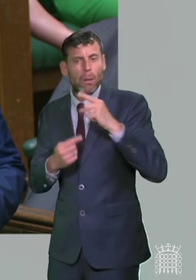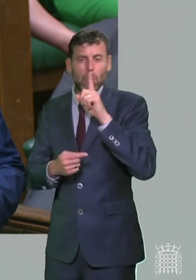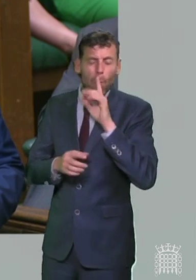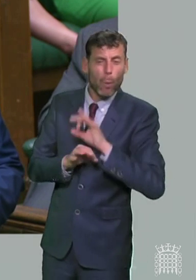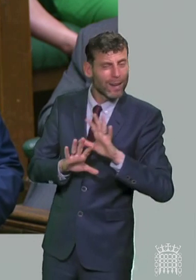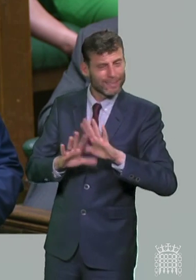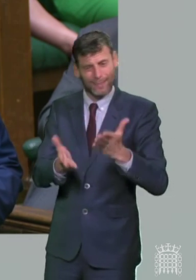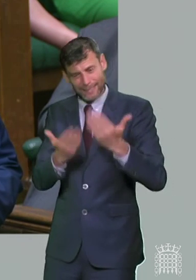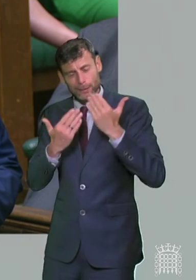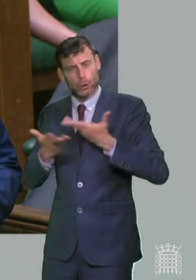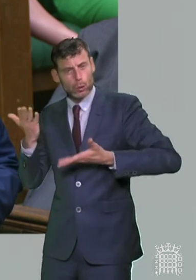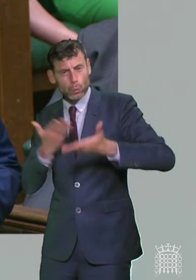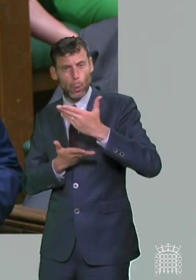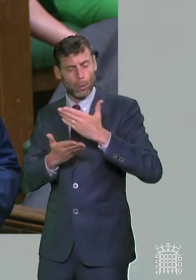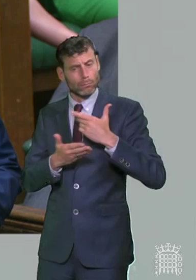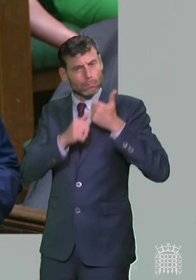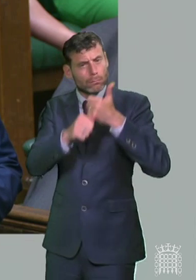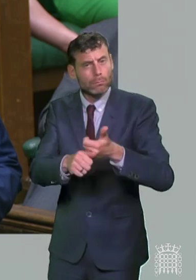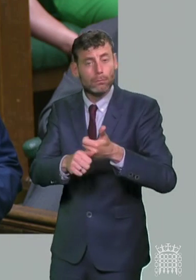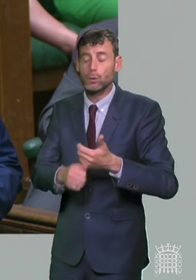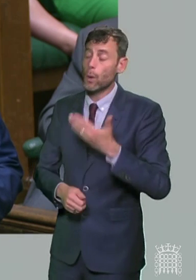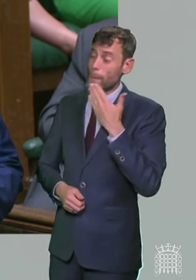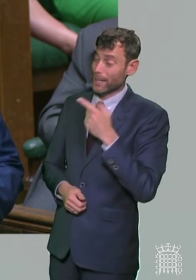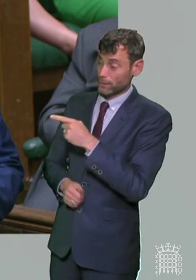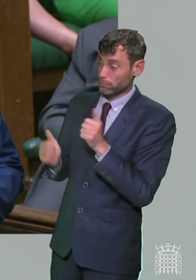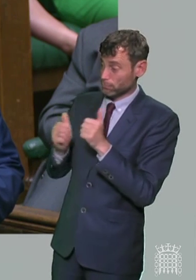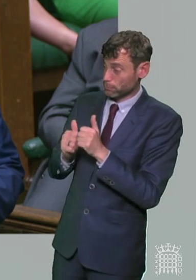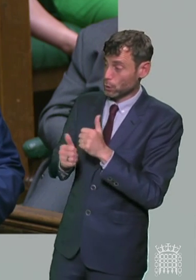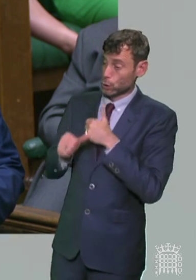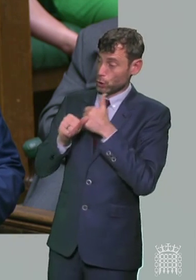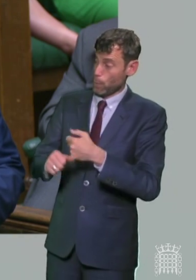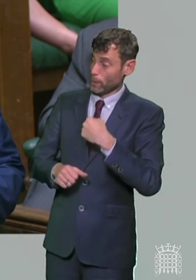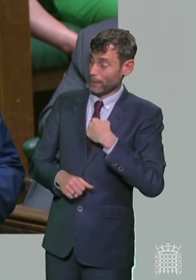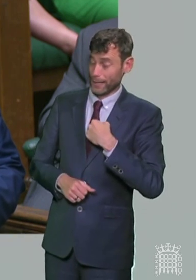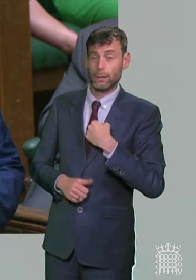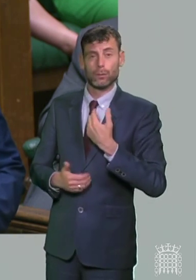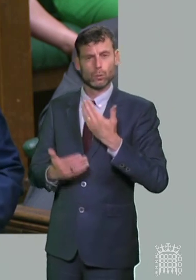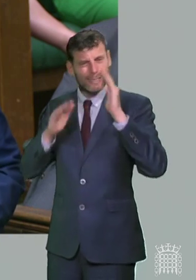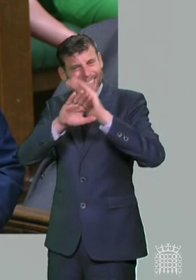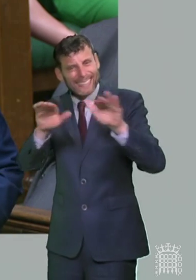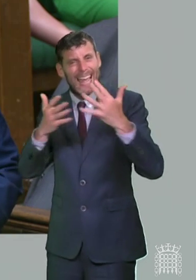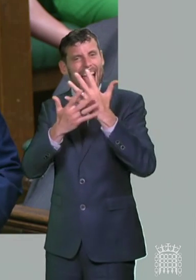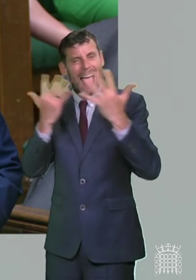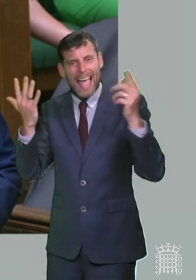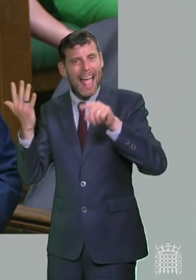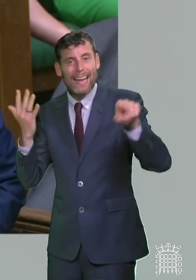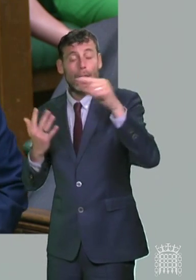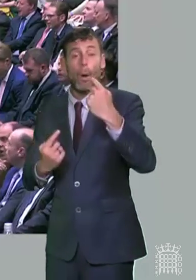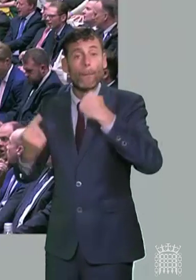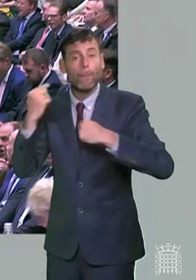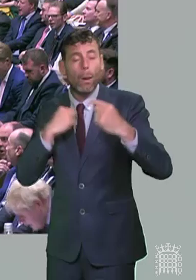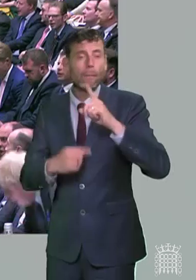Will the Prime Minister please join me in encouraging any young person experiencing bullying to speak up and speak out?